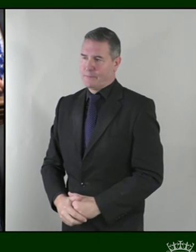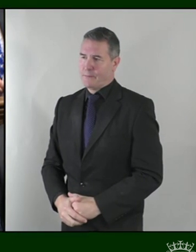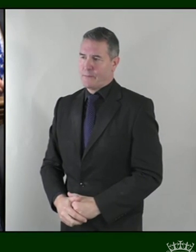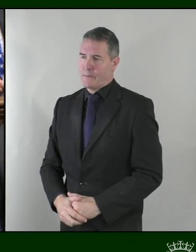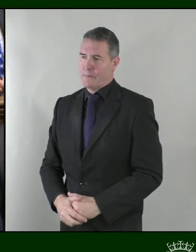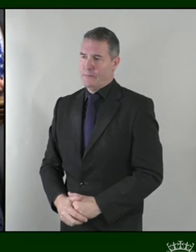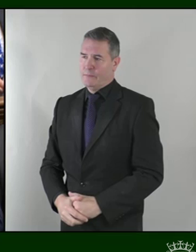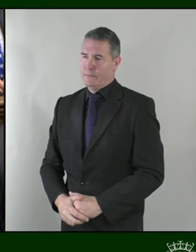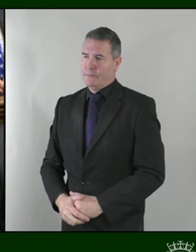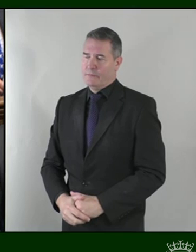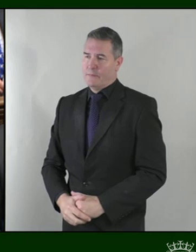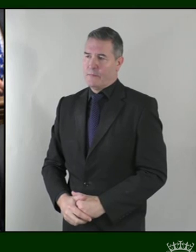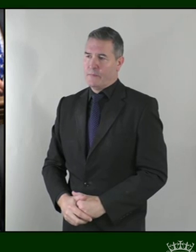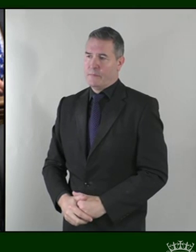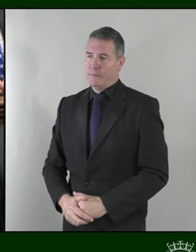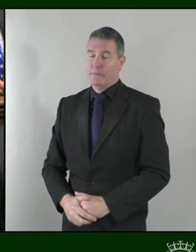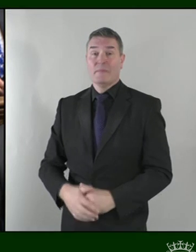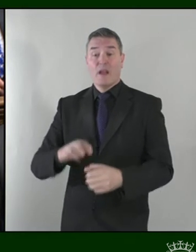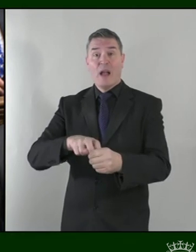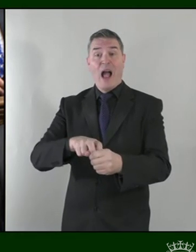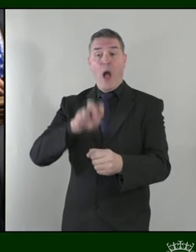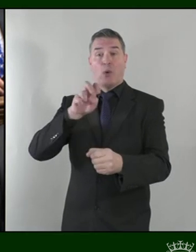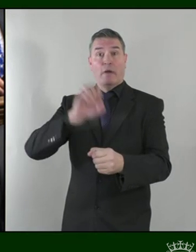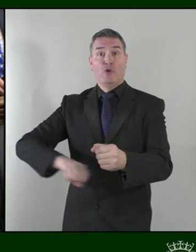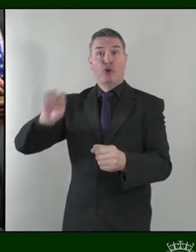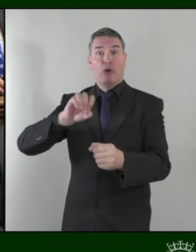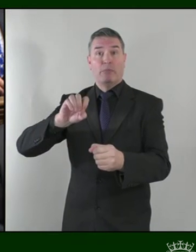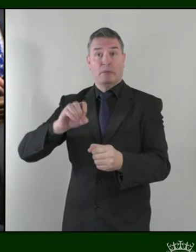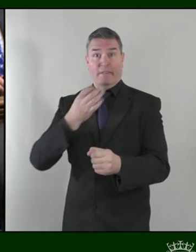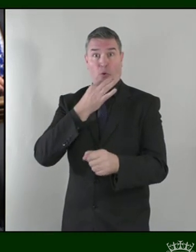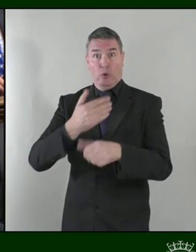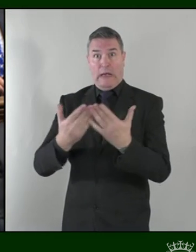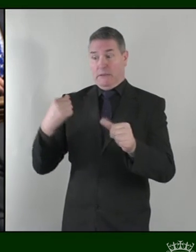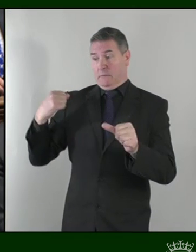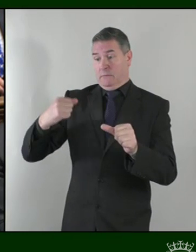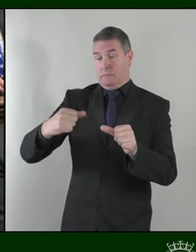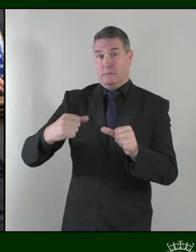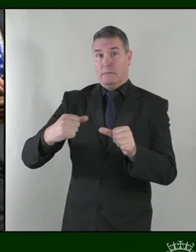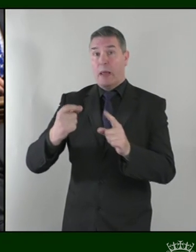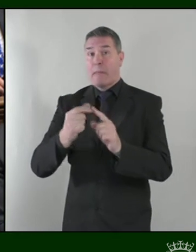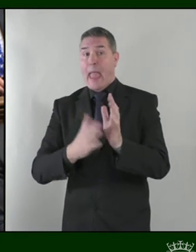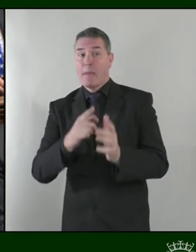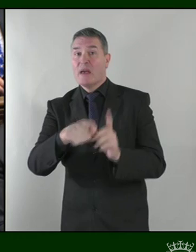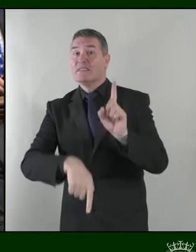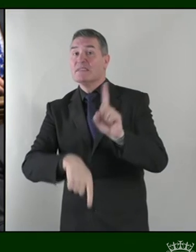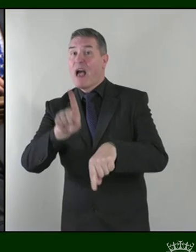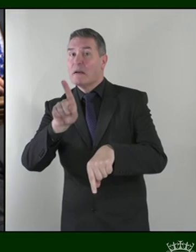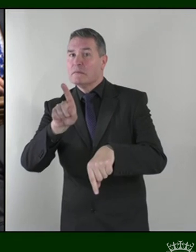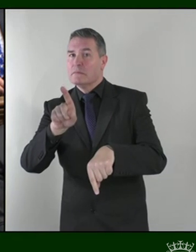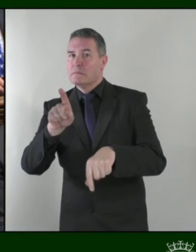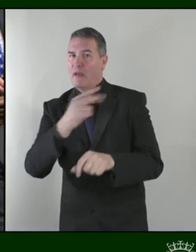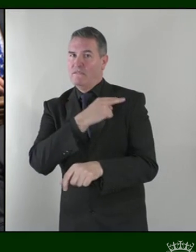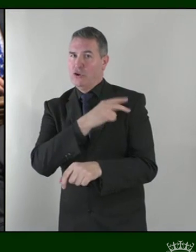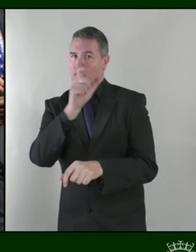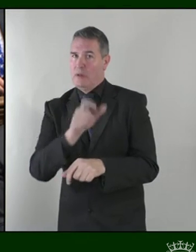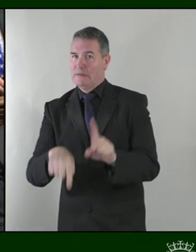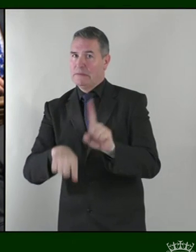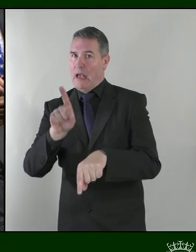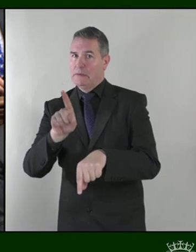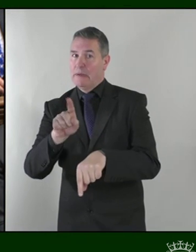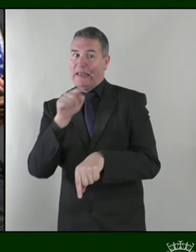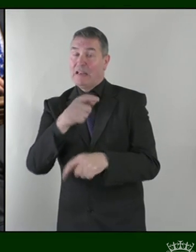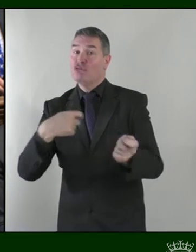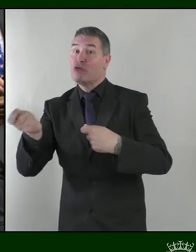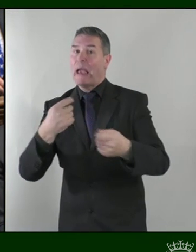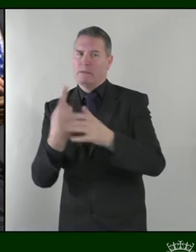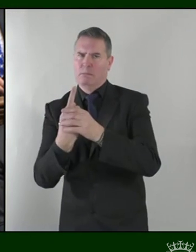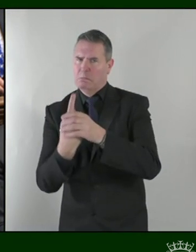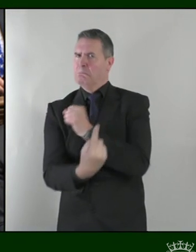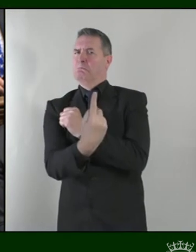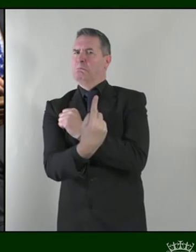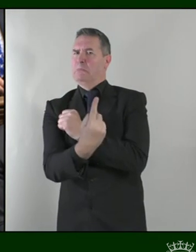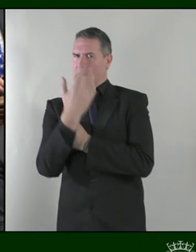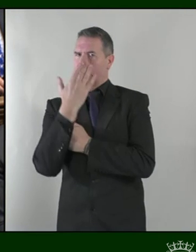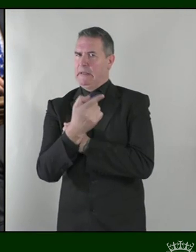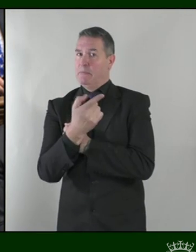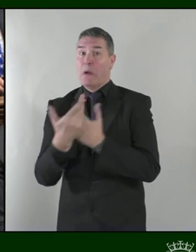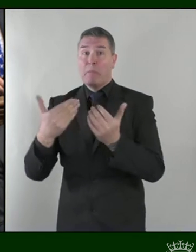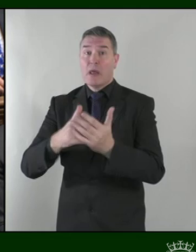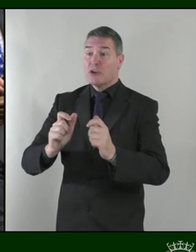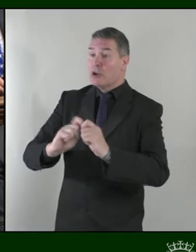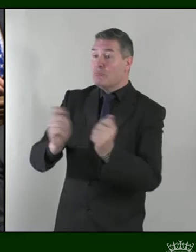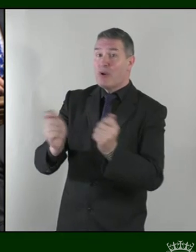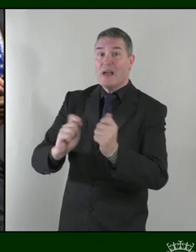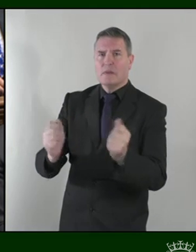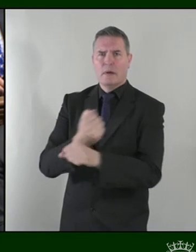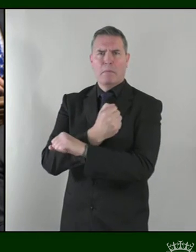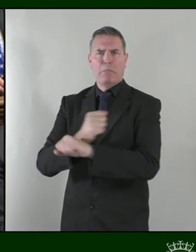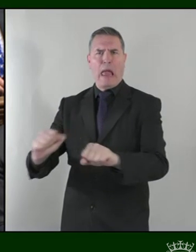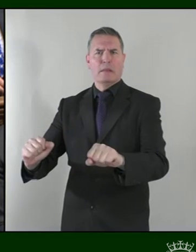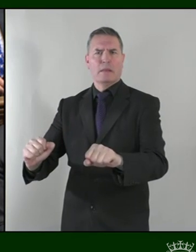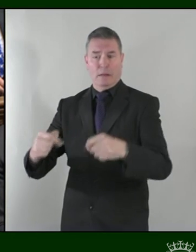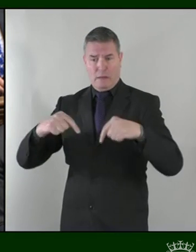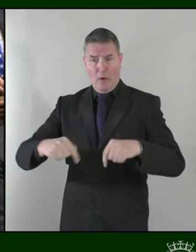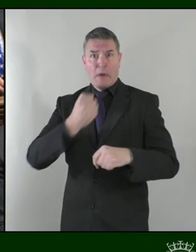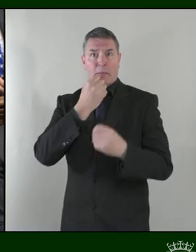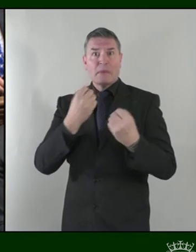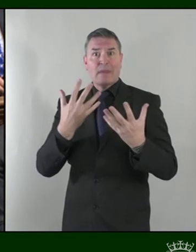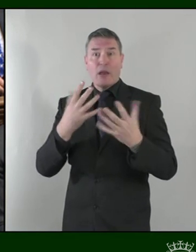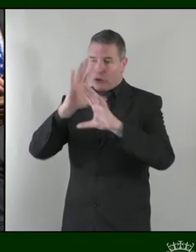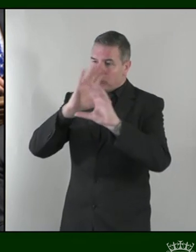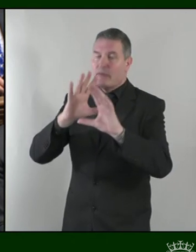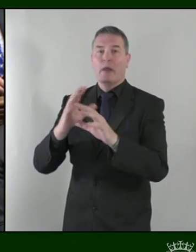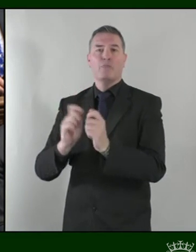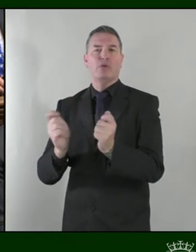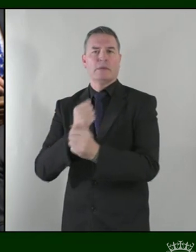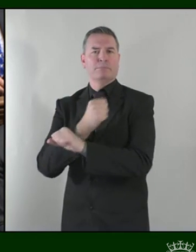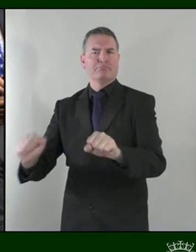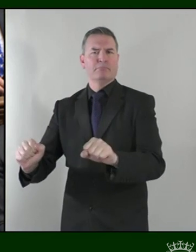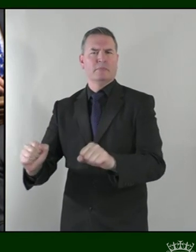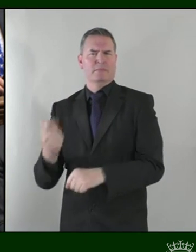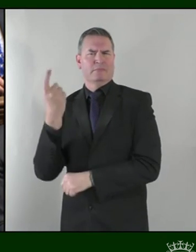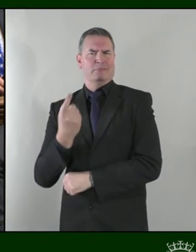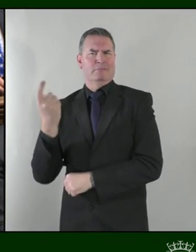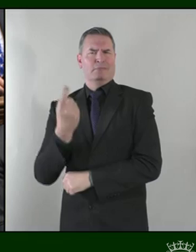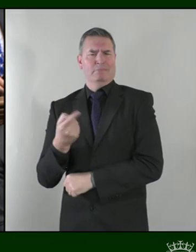In the first few days of Brexit Britain this Prime Minister has sacked an official, taken an isolationist approach to trade and banned the press from a Downing Street briefing; is he intentionally trying to impersonate Donald Trump?